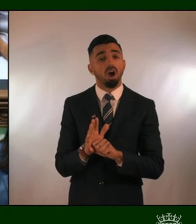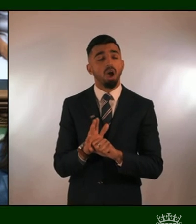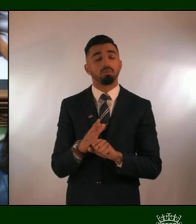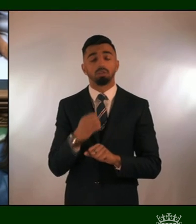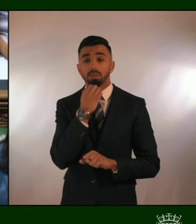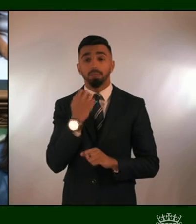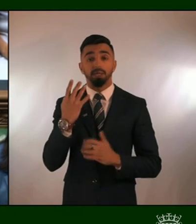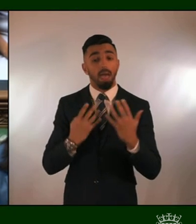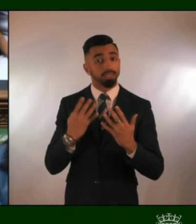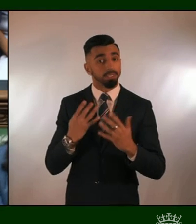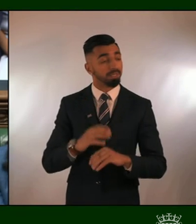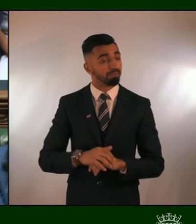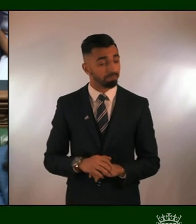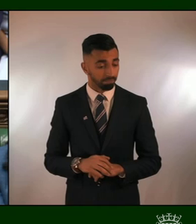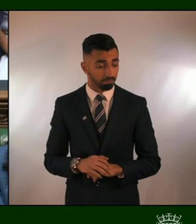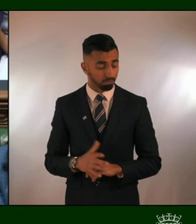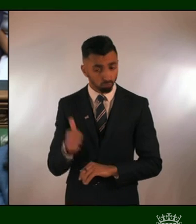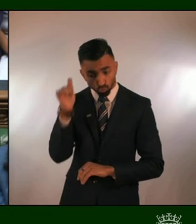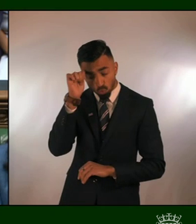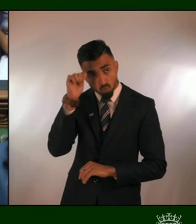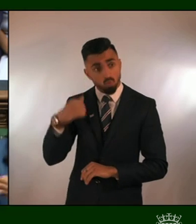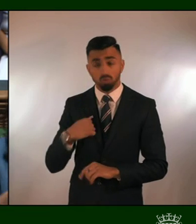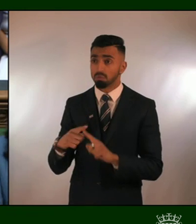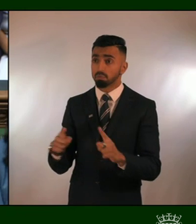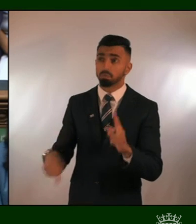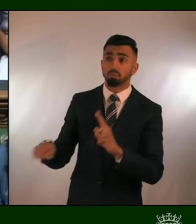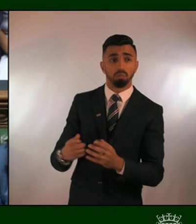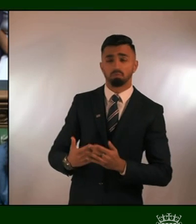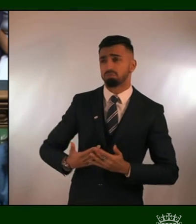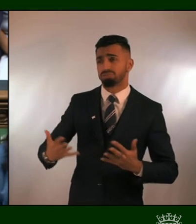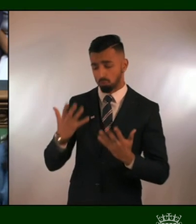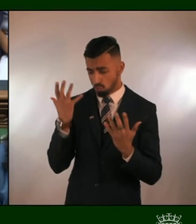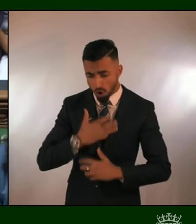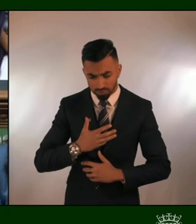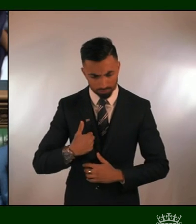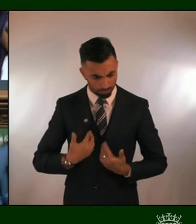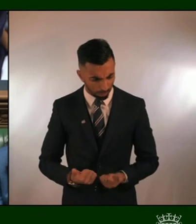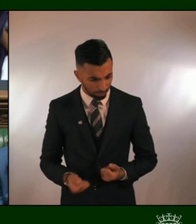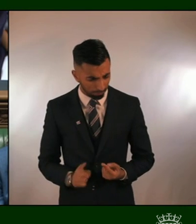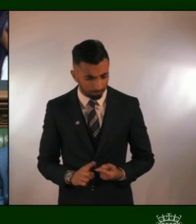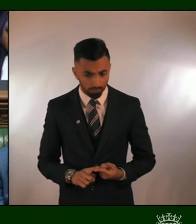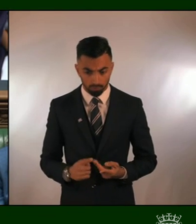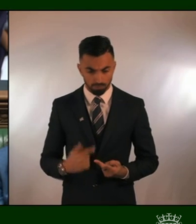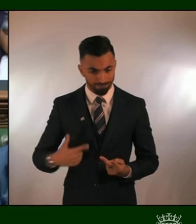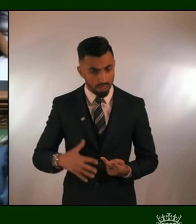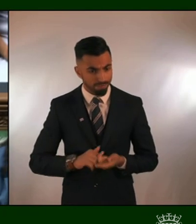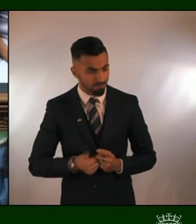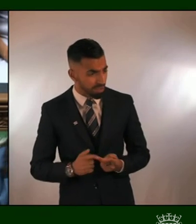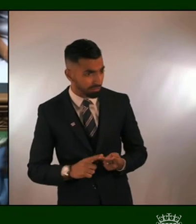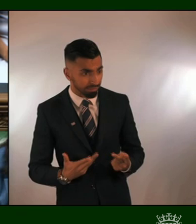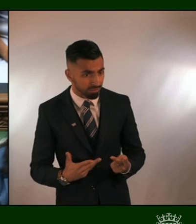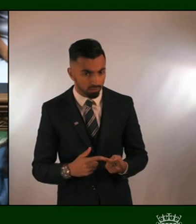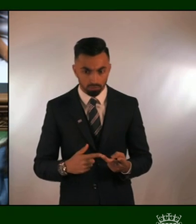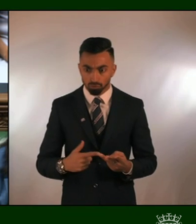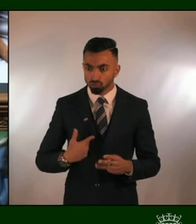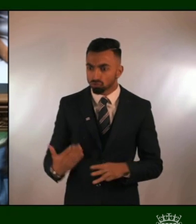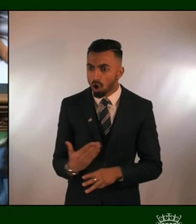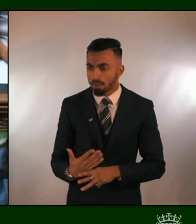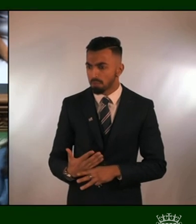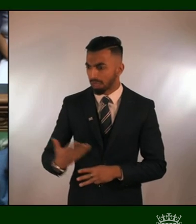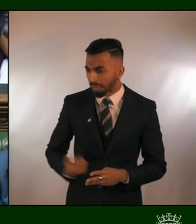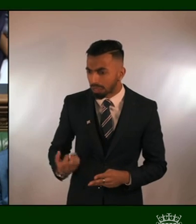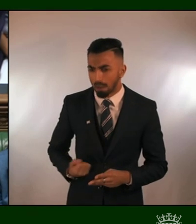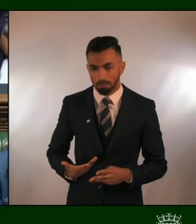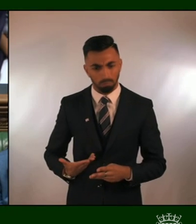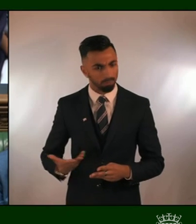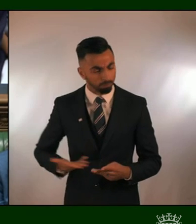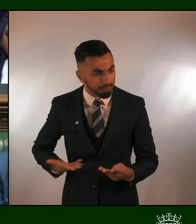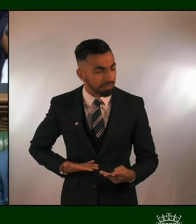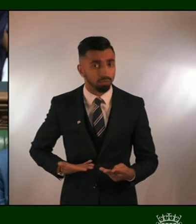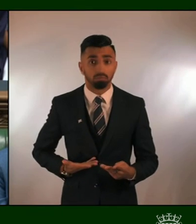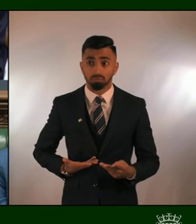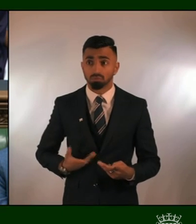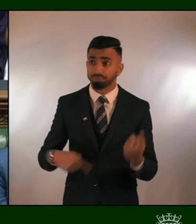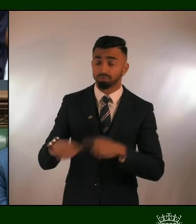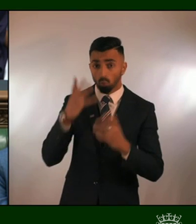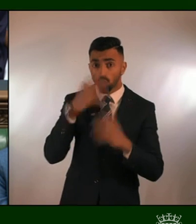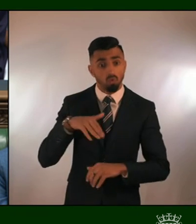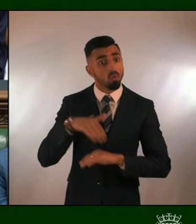I know how worried people are—worried about their health, the health of their loved ones, their jobs, their income, their businesses, their financial security.